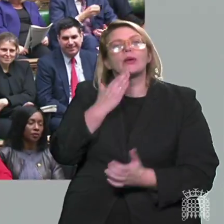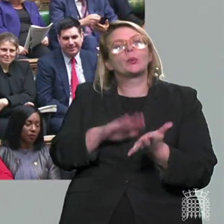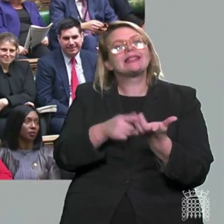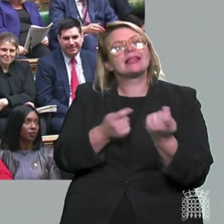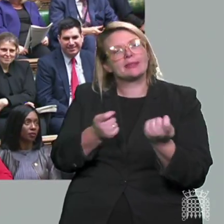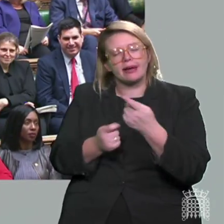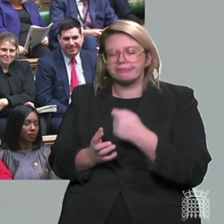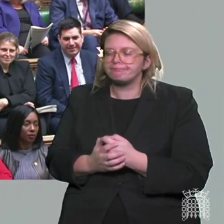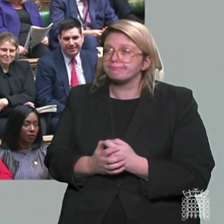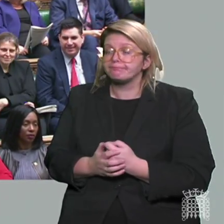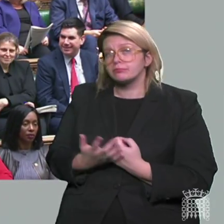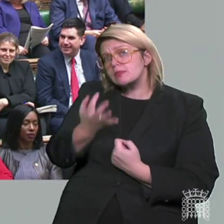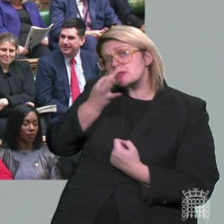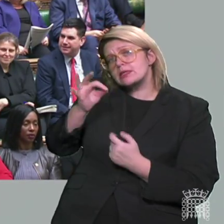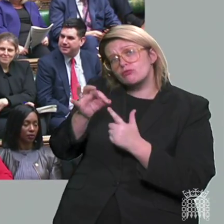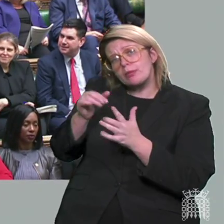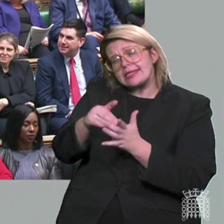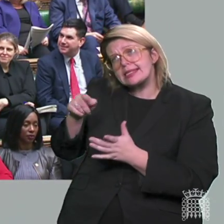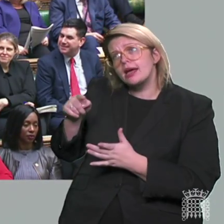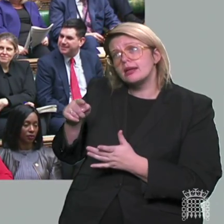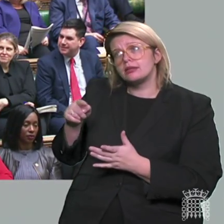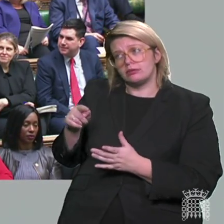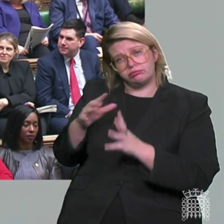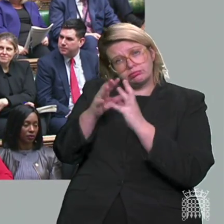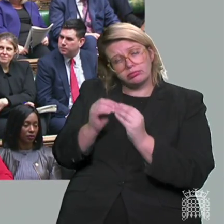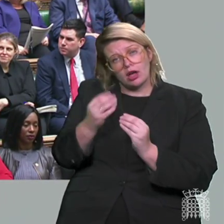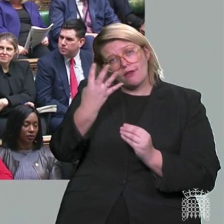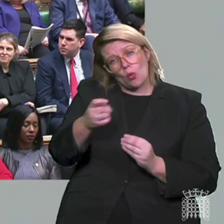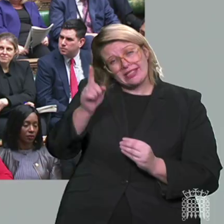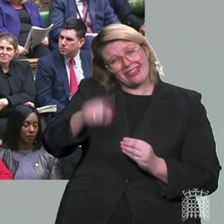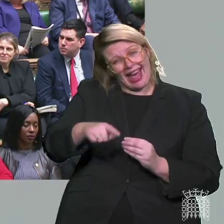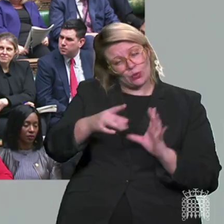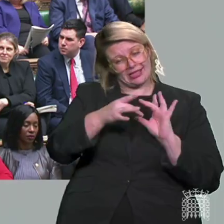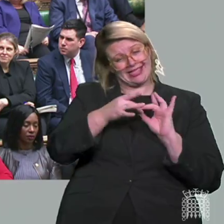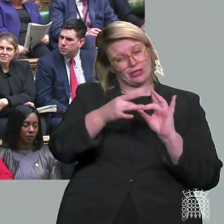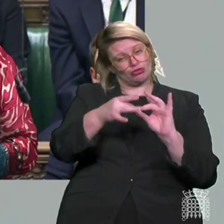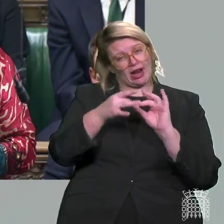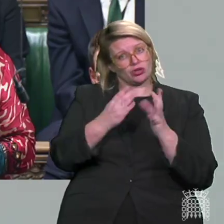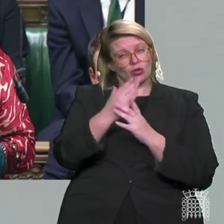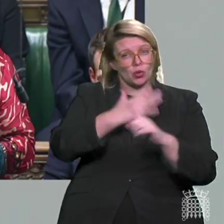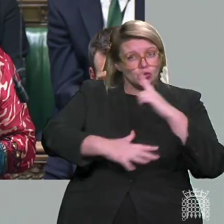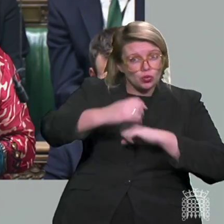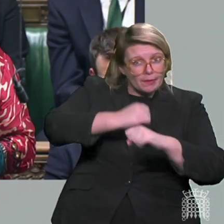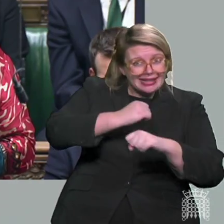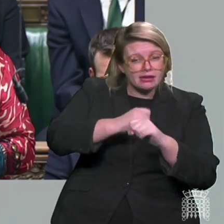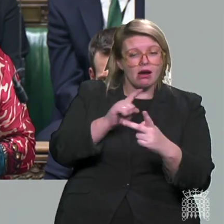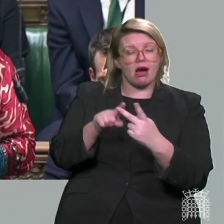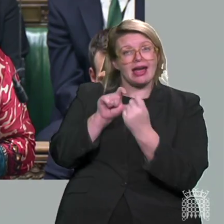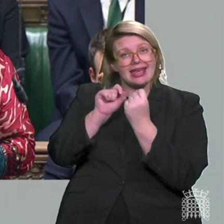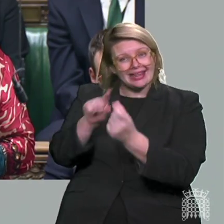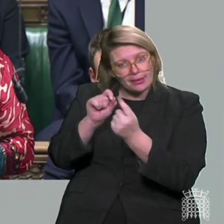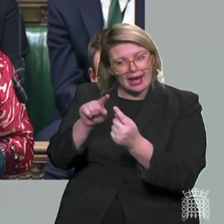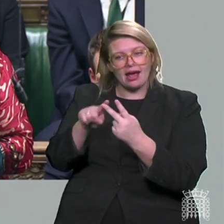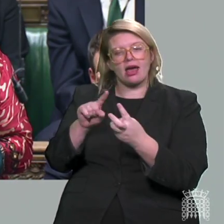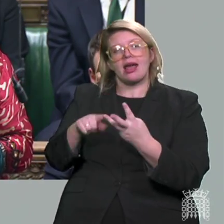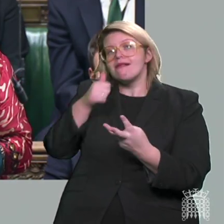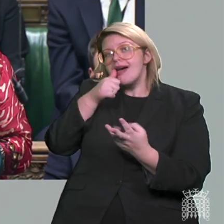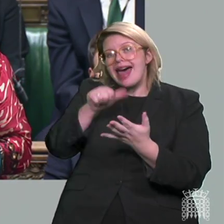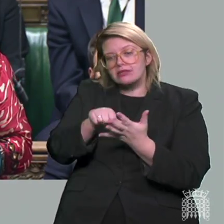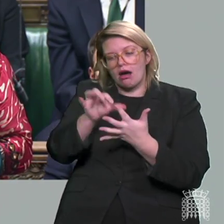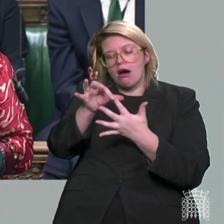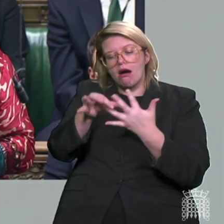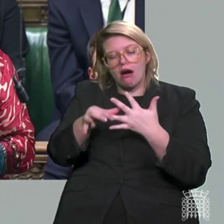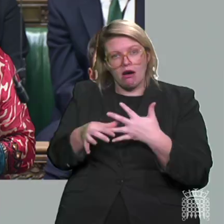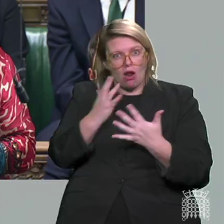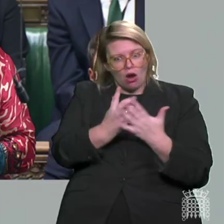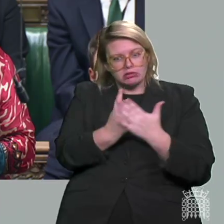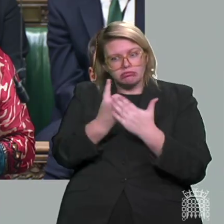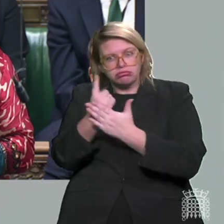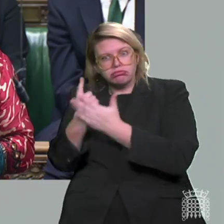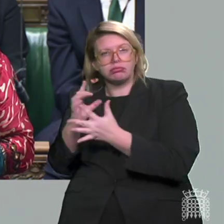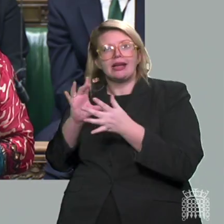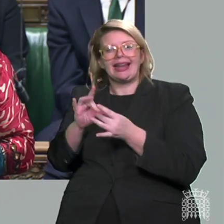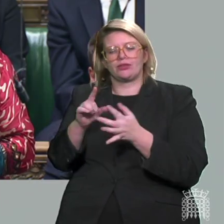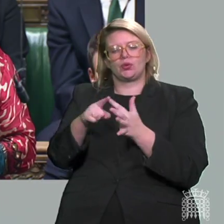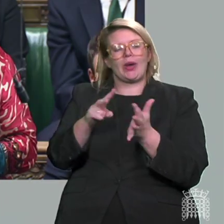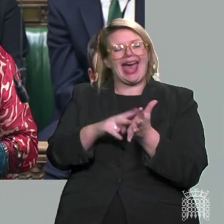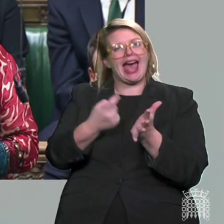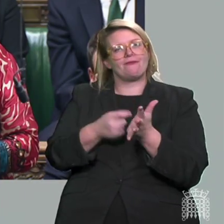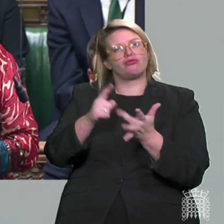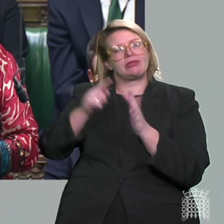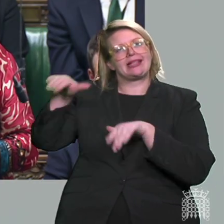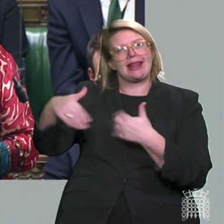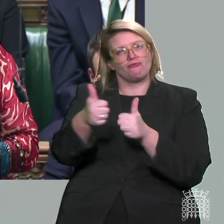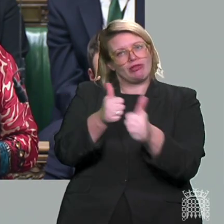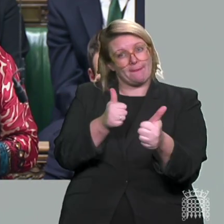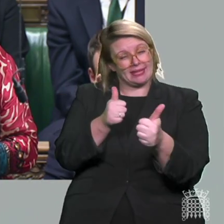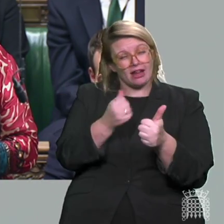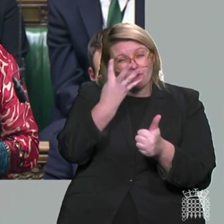Does the Prime Minister believe that over 40,000 interactions, either by social media, email or letter, regarding the poor customer service and working conditions at the delivery company Evri warrant an investigation by the relevant